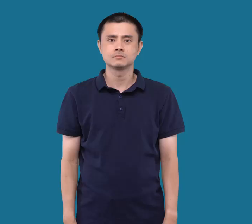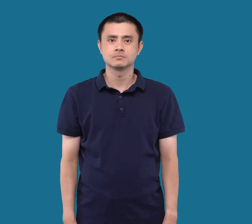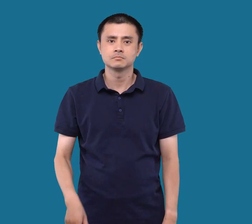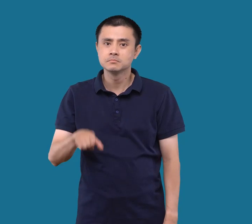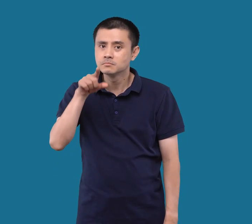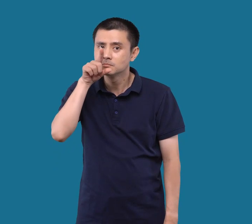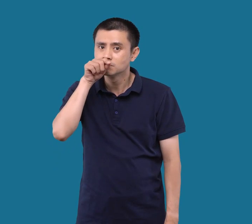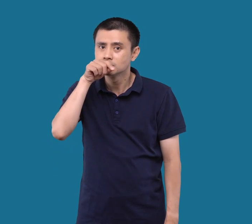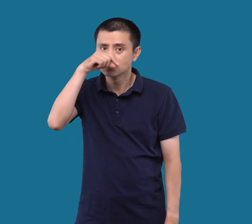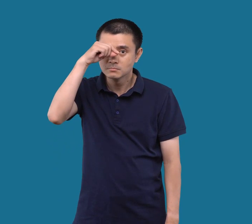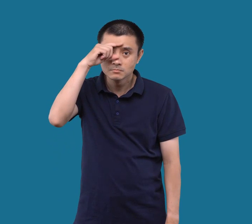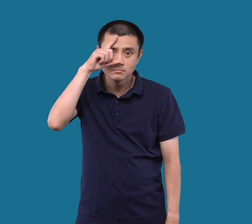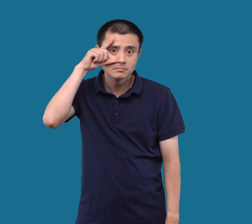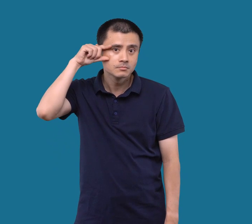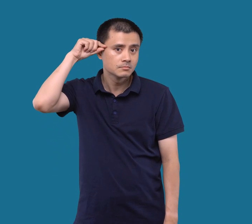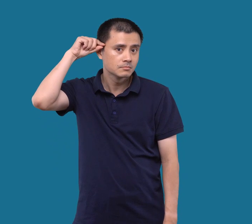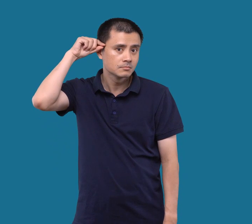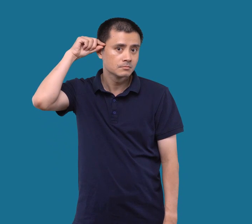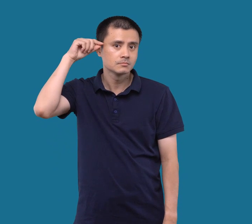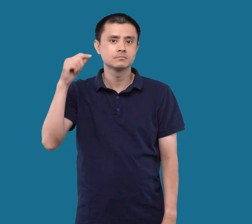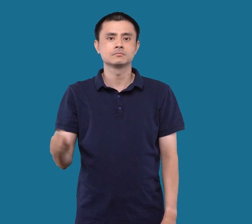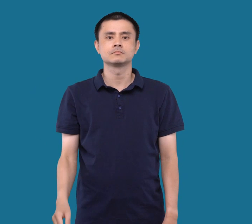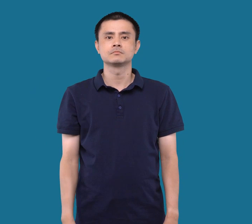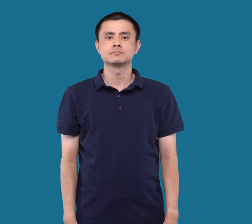chim sẻ